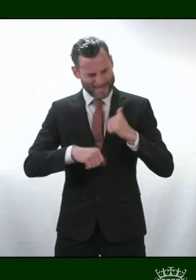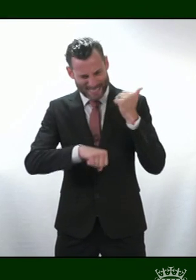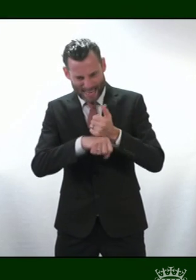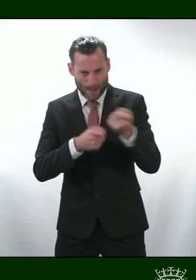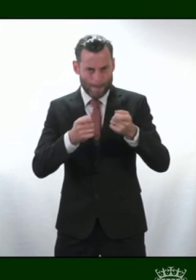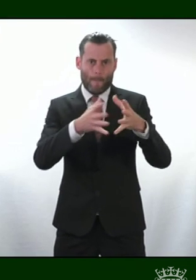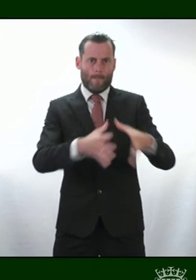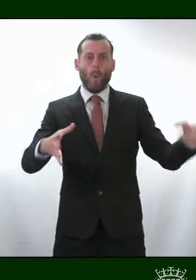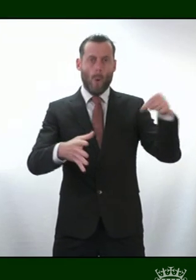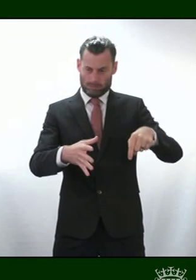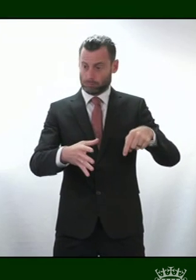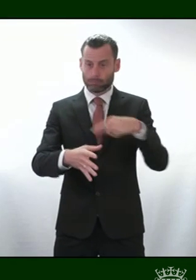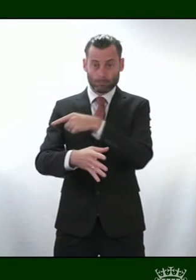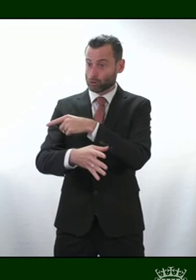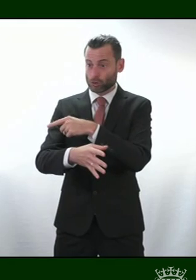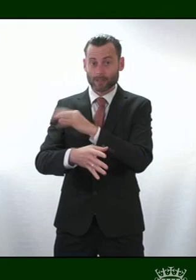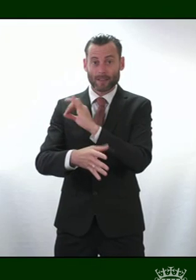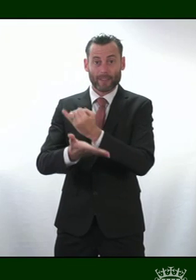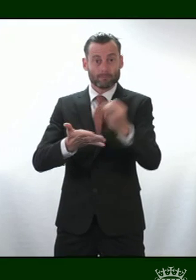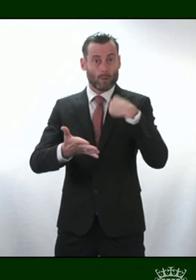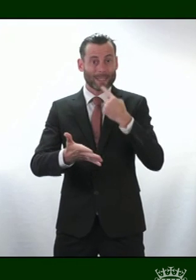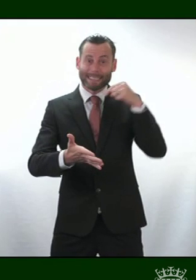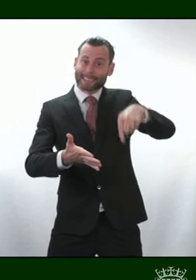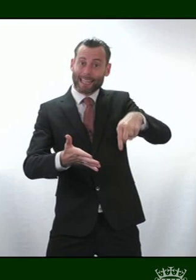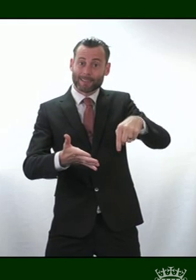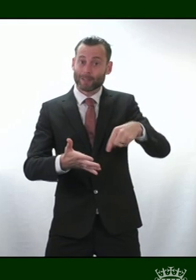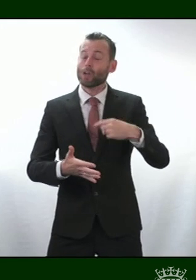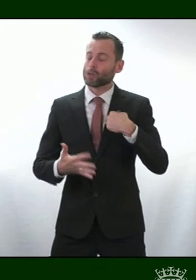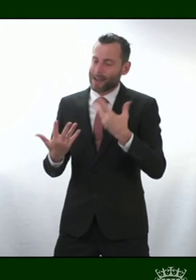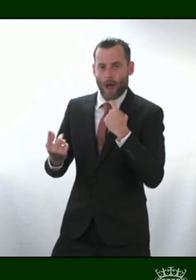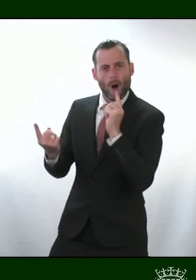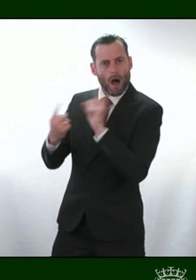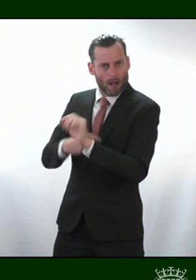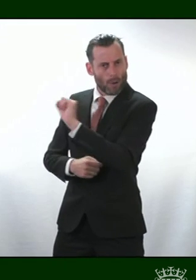I will answer the substance of her question, thank you very much.